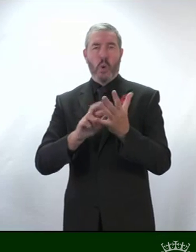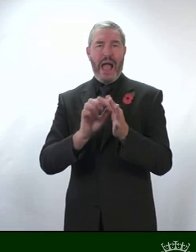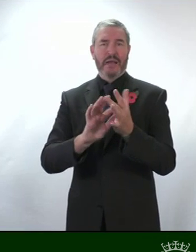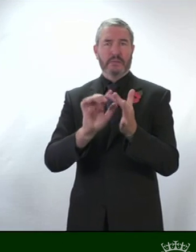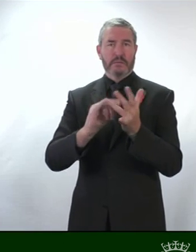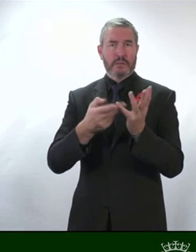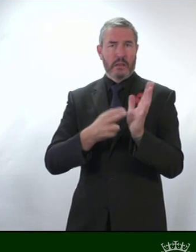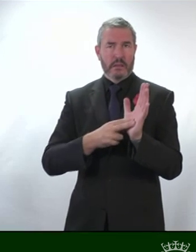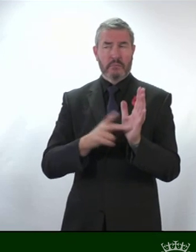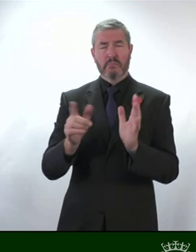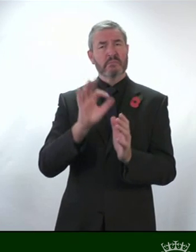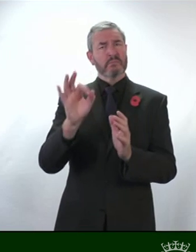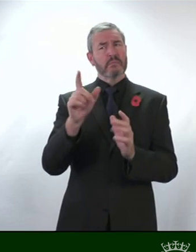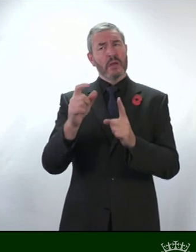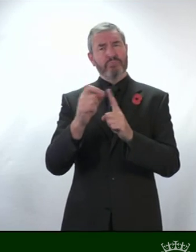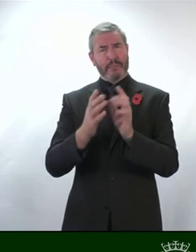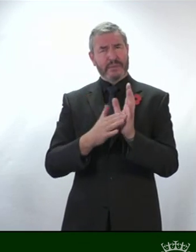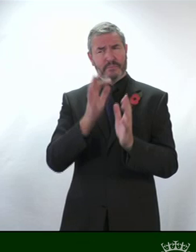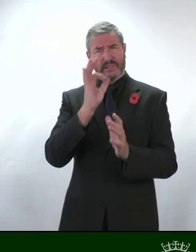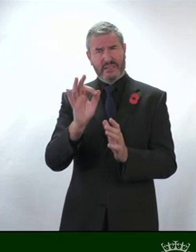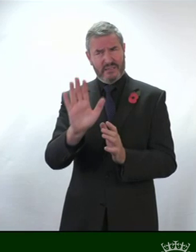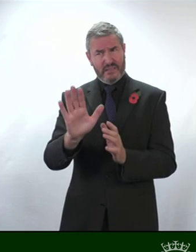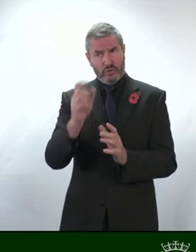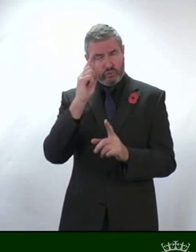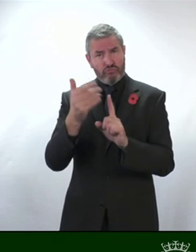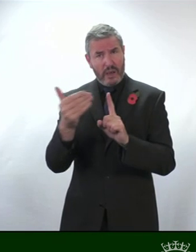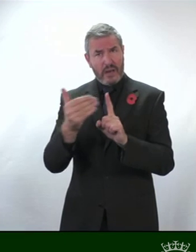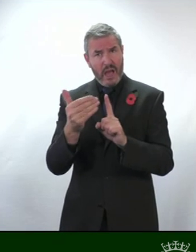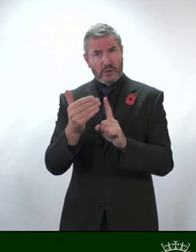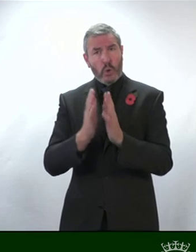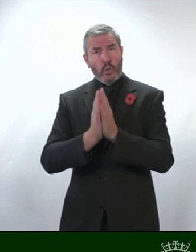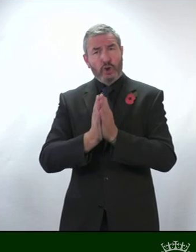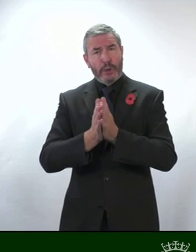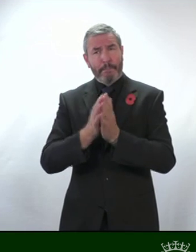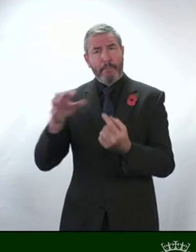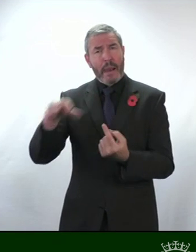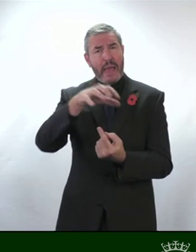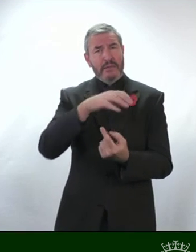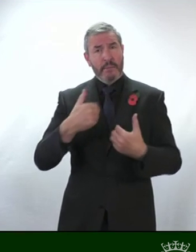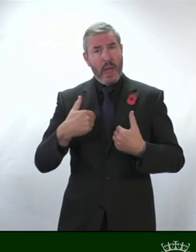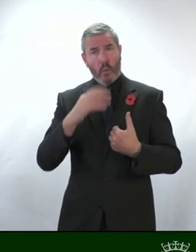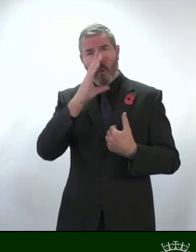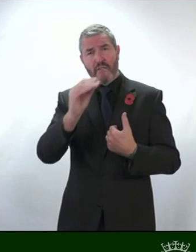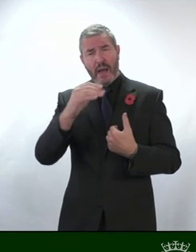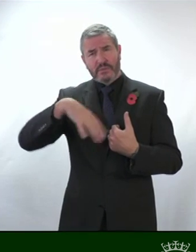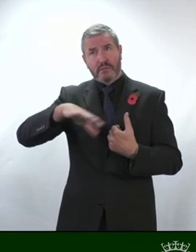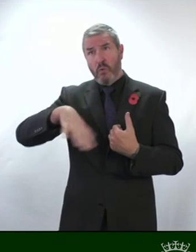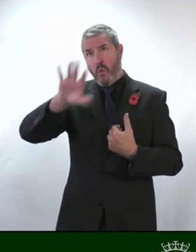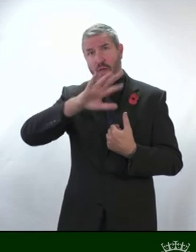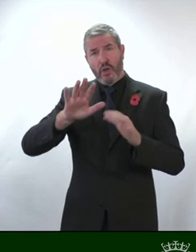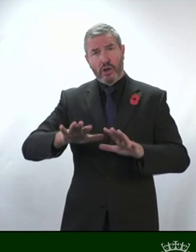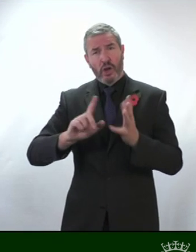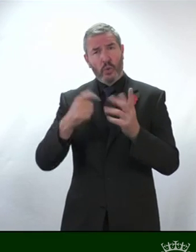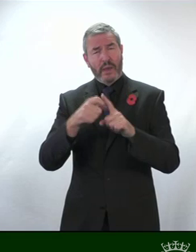Does the Prime Minister recognise the importance of places of worship to my constituents in Wolverhampton and the rest of the country?